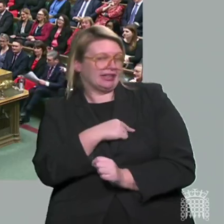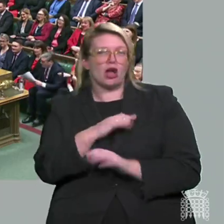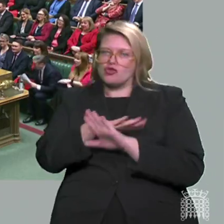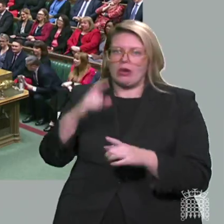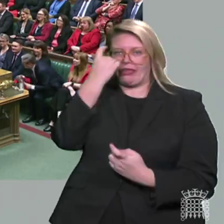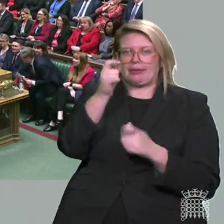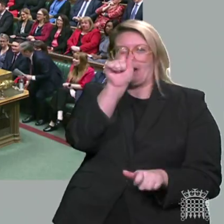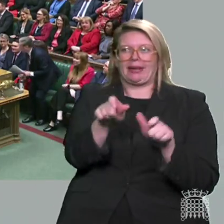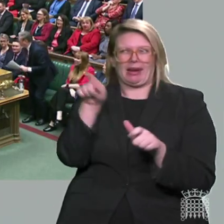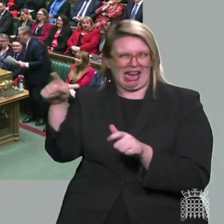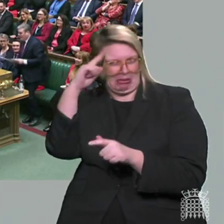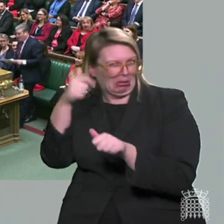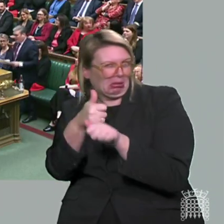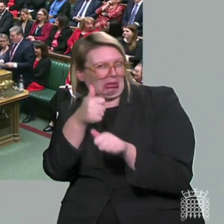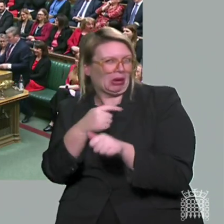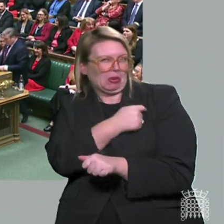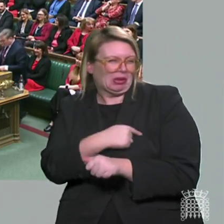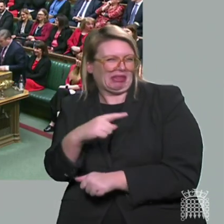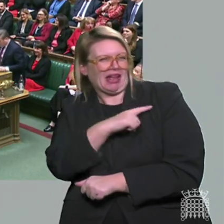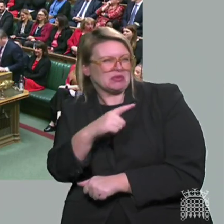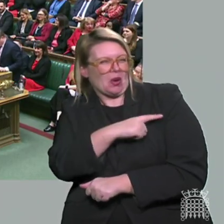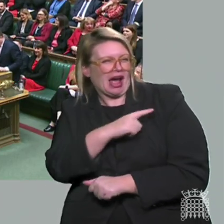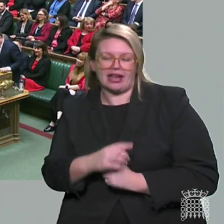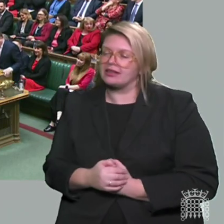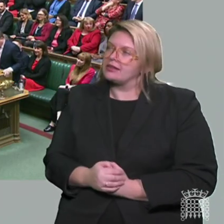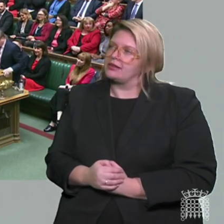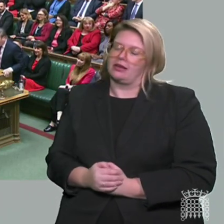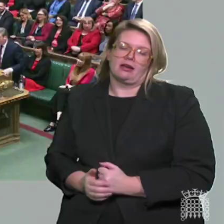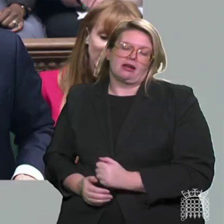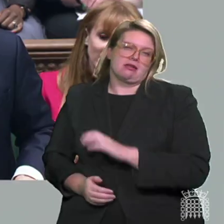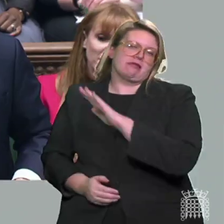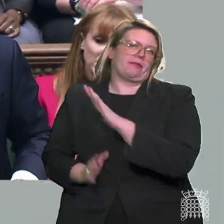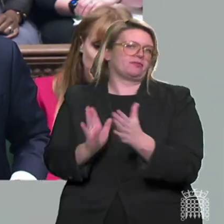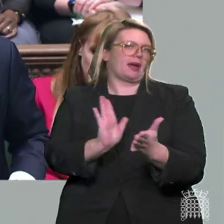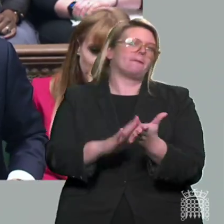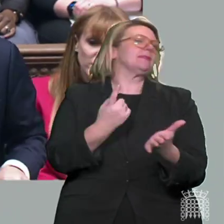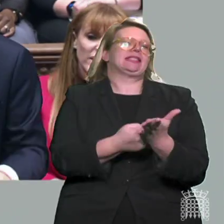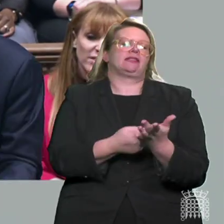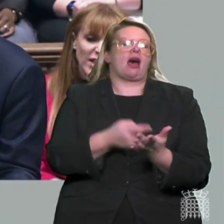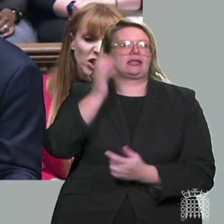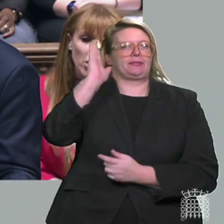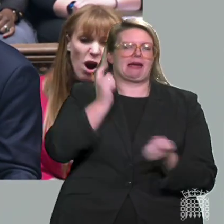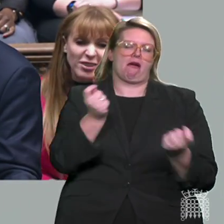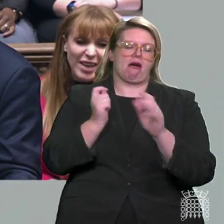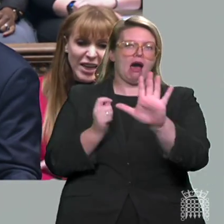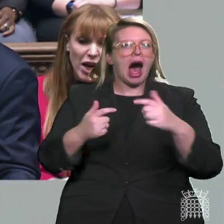When I clapped nurses, I meant it.